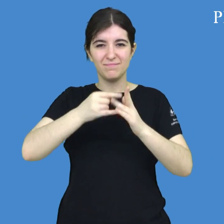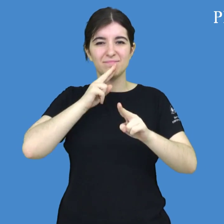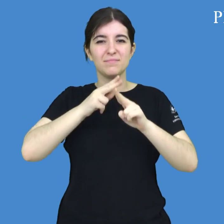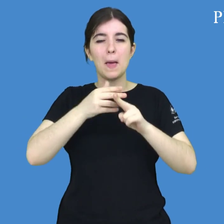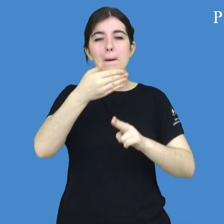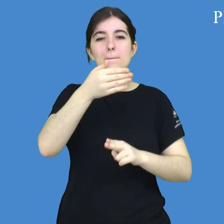nombre